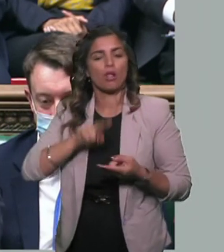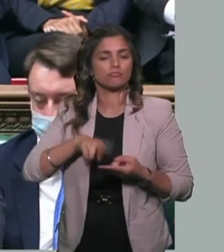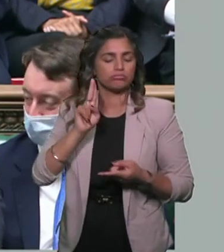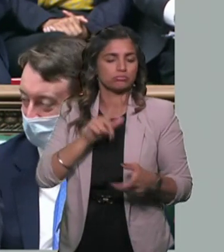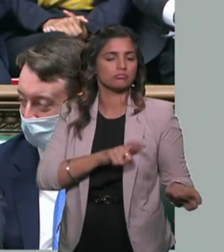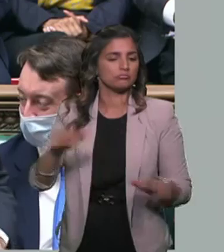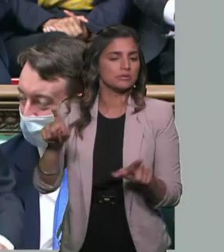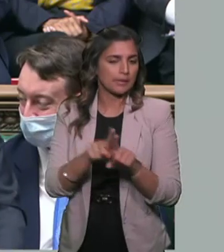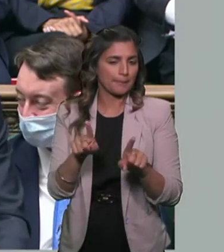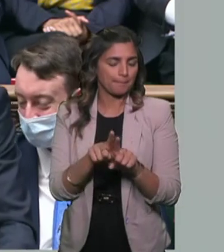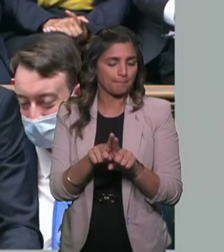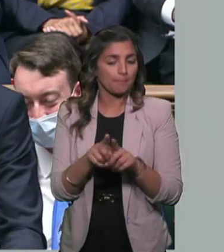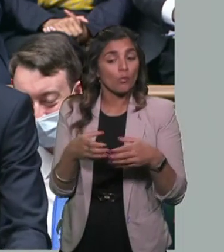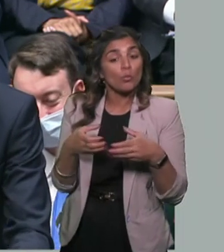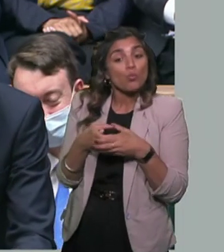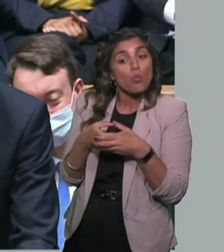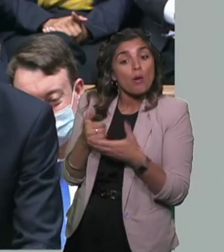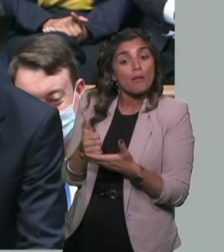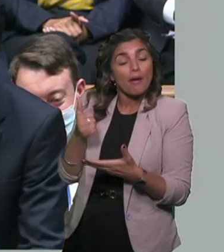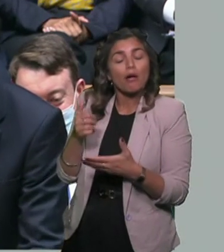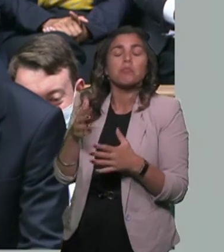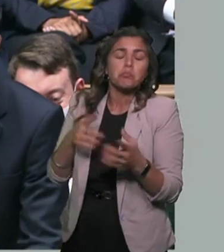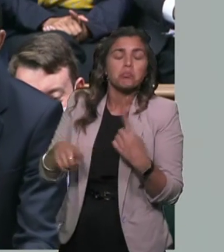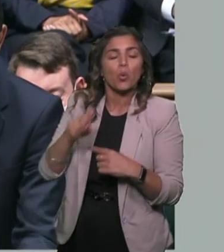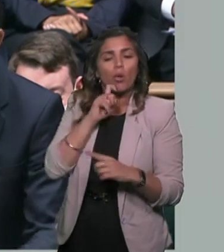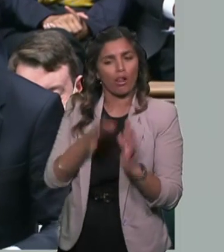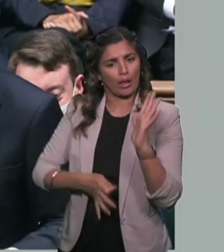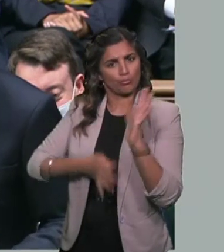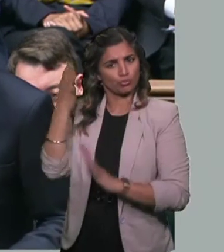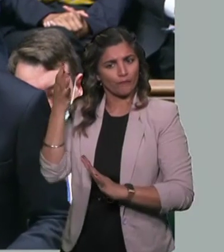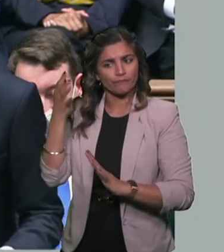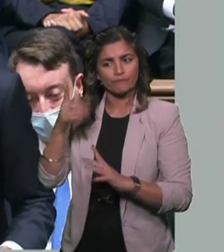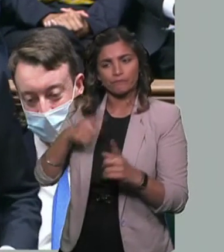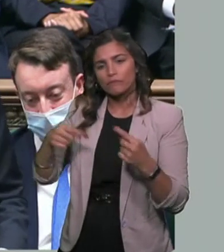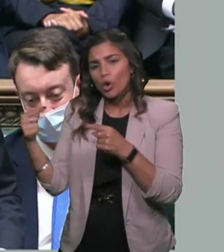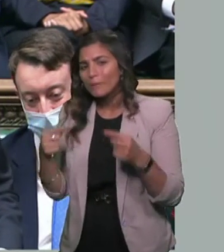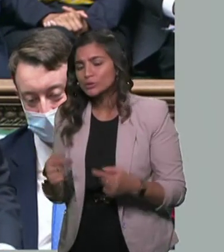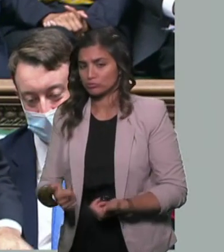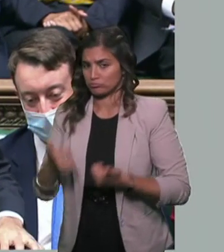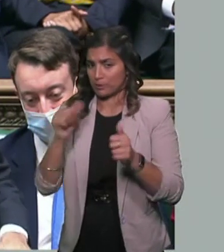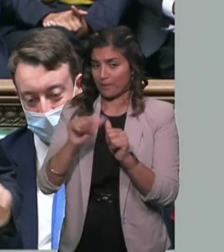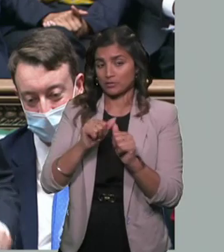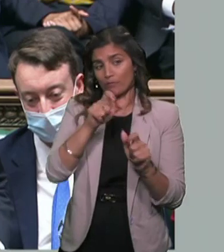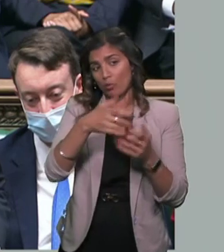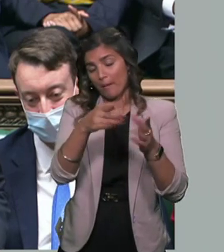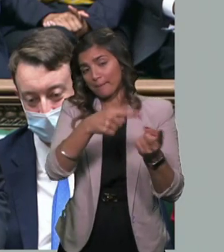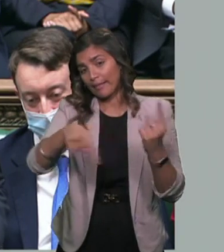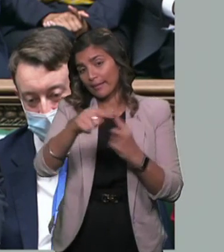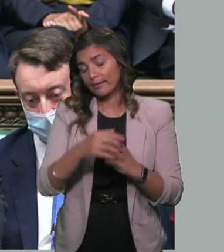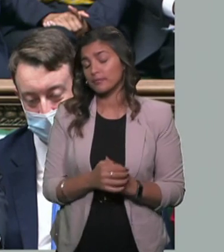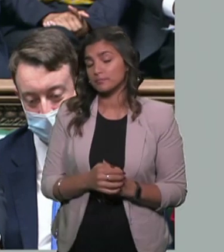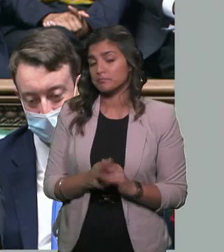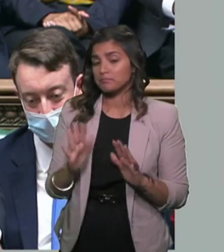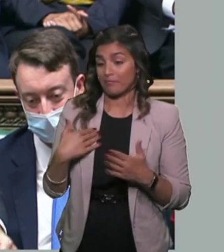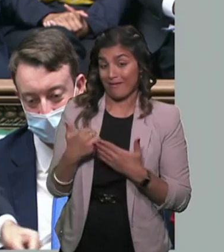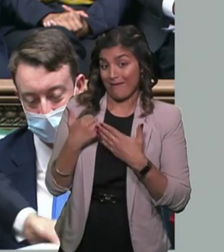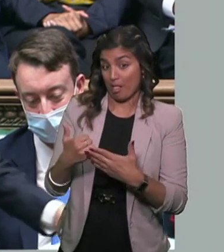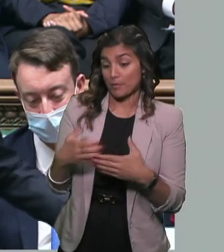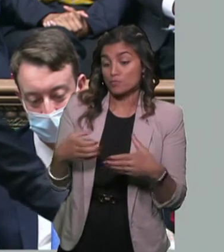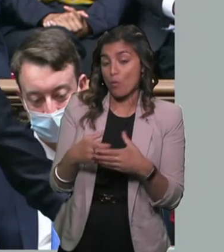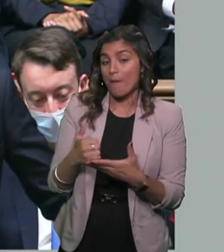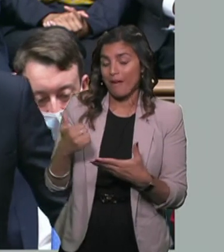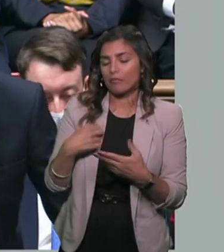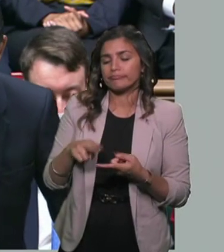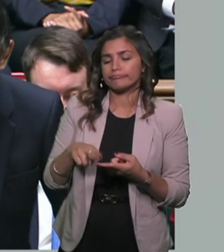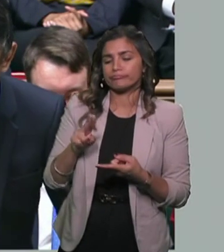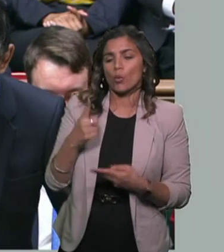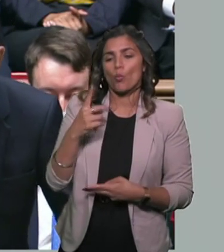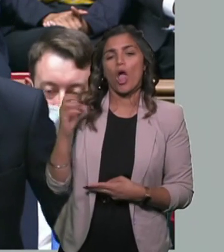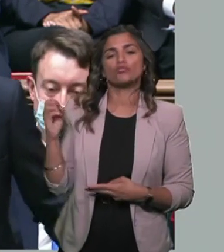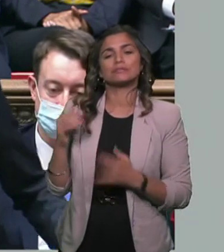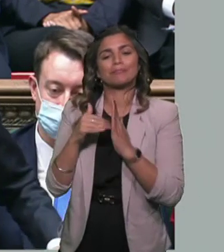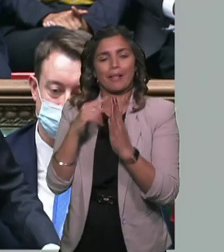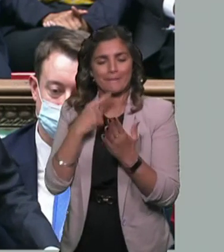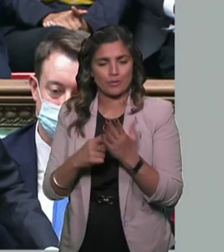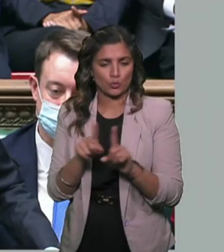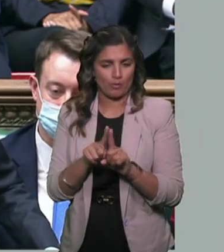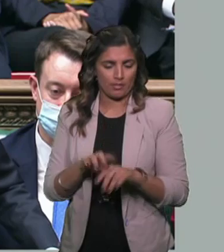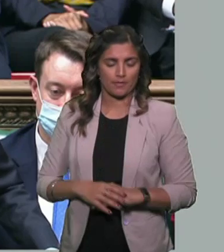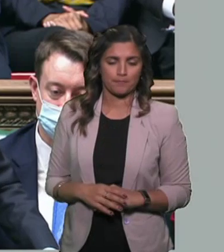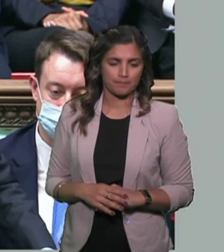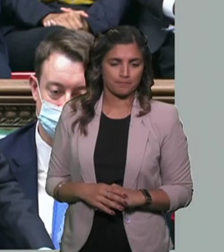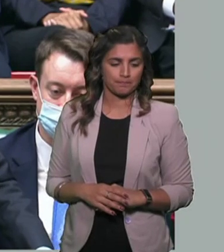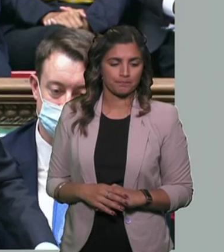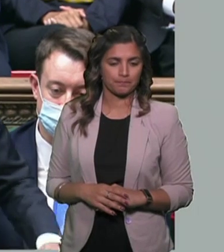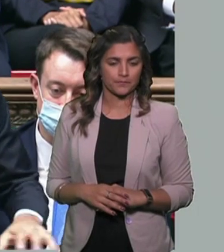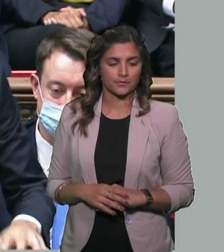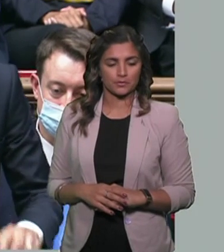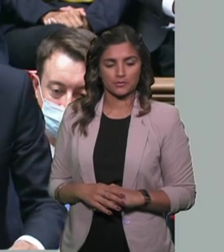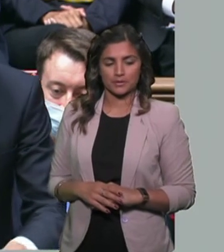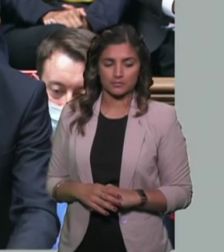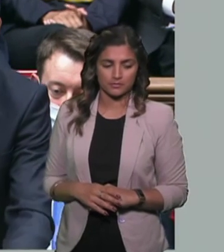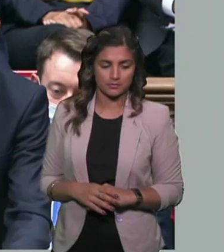Small challenger banks are improving banking competition, which is good for the sector and good for consumers, so to help them, I will also raise the annual allowance to £100 million.